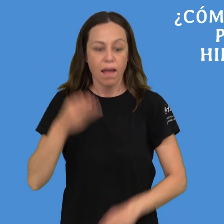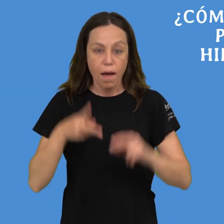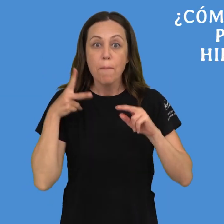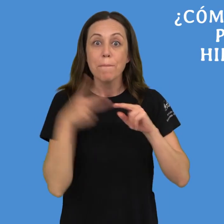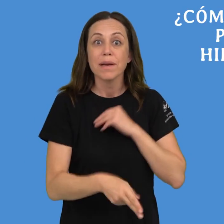evitar